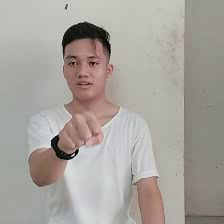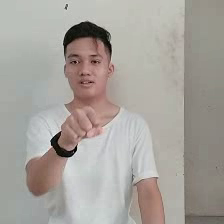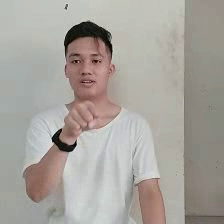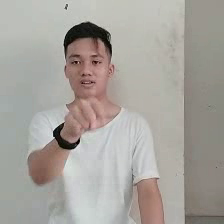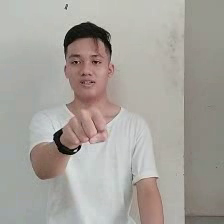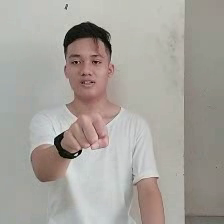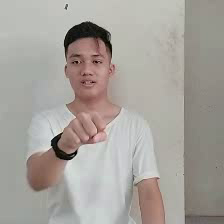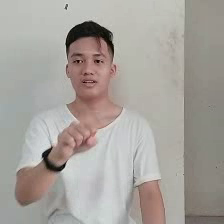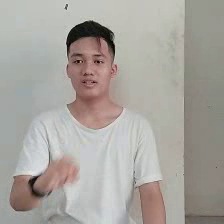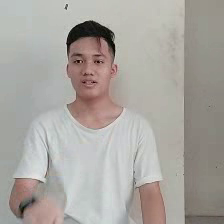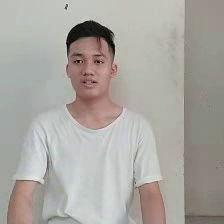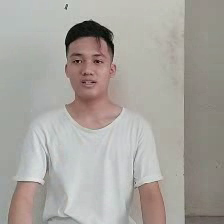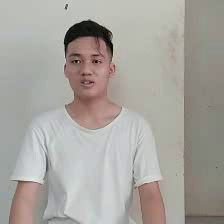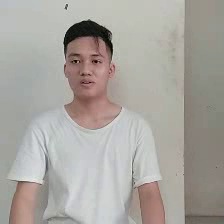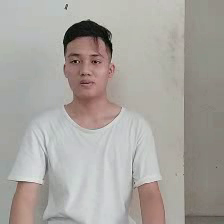Phỏng vấn